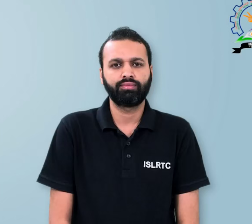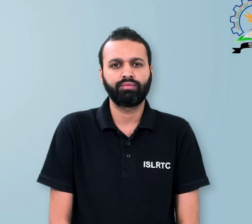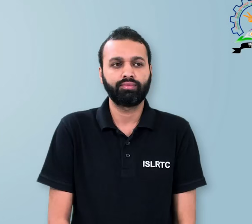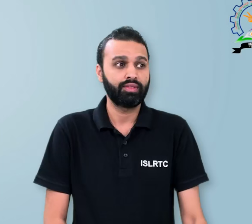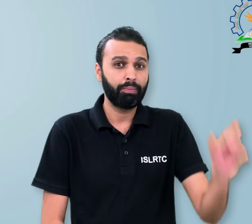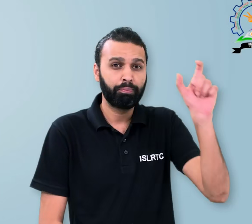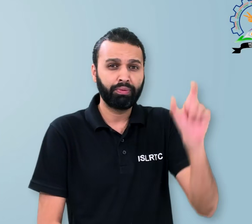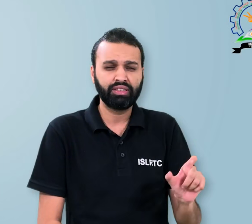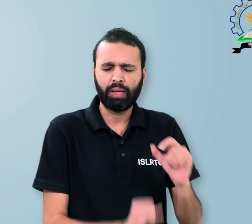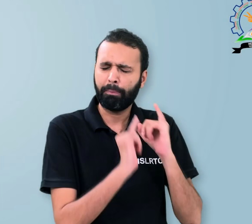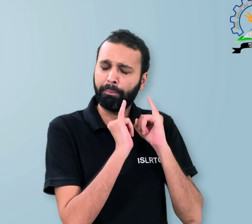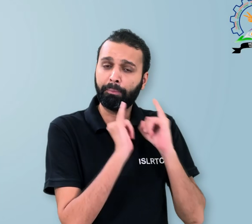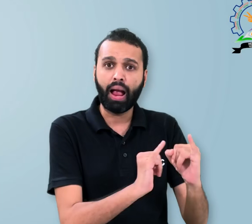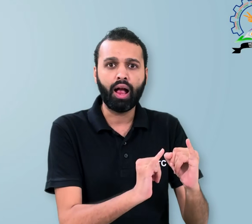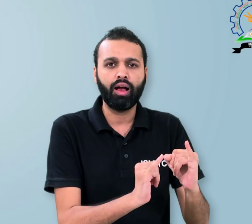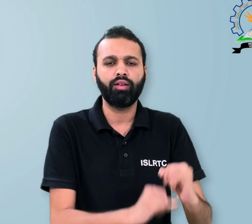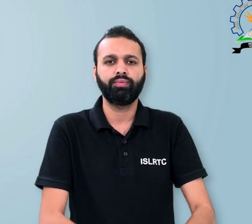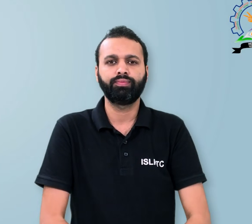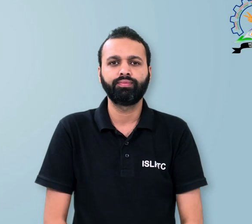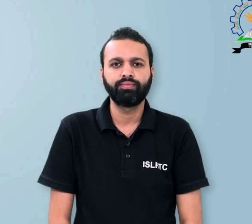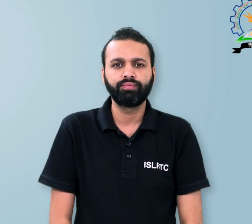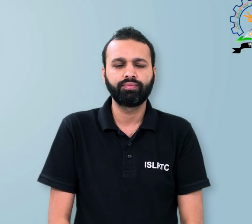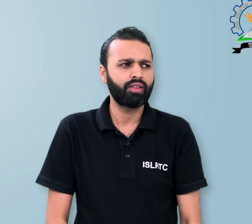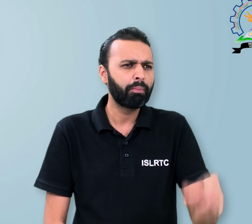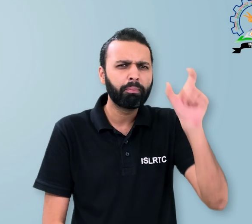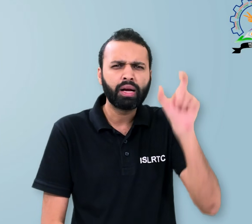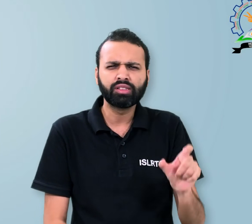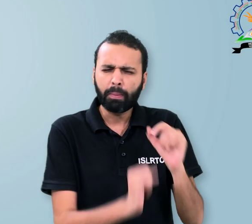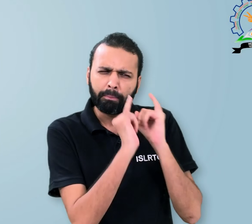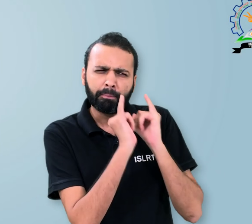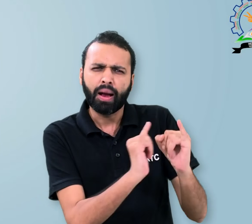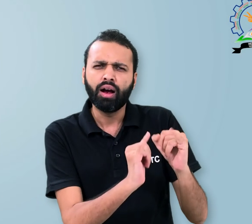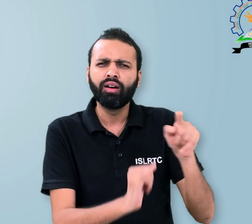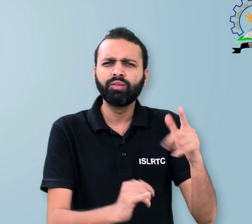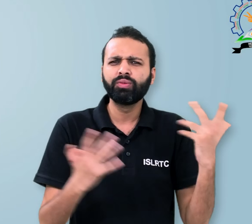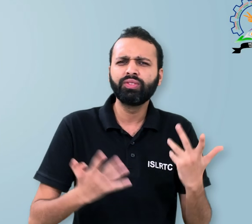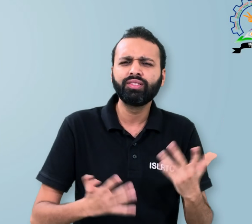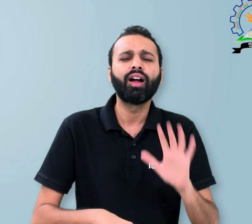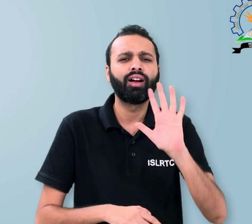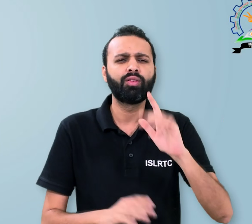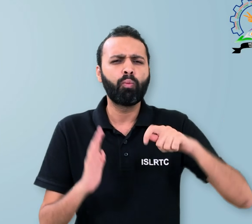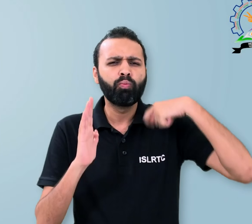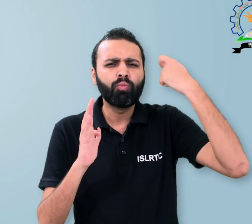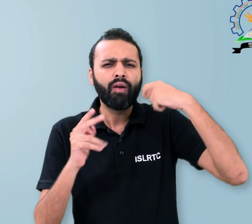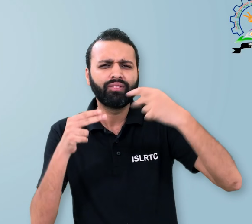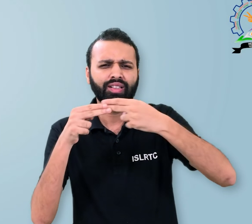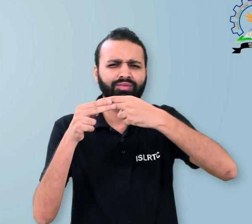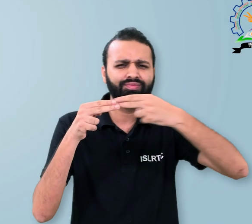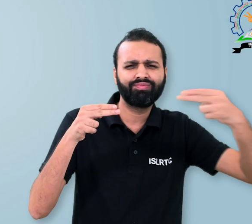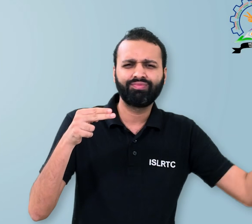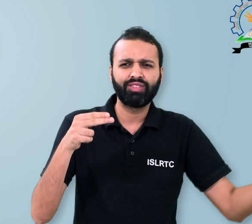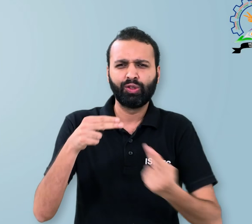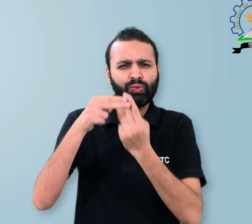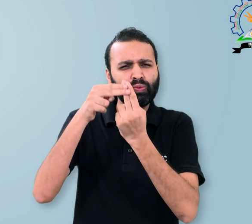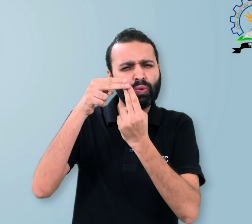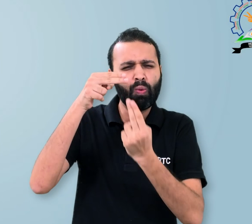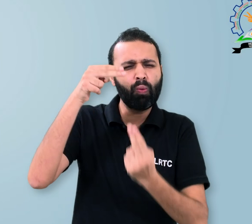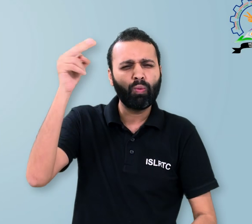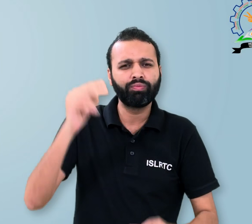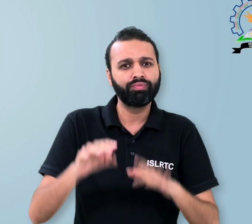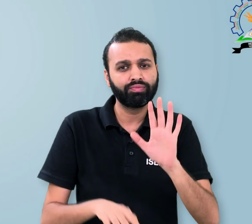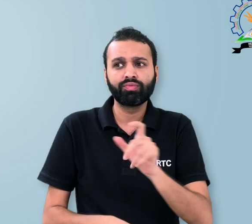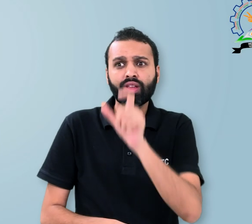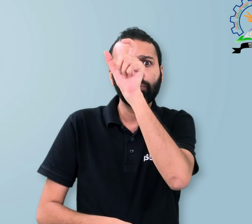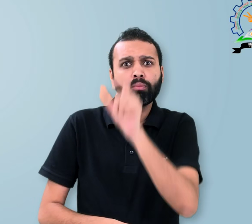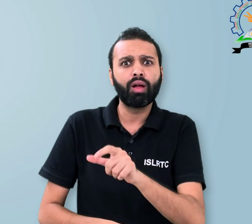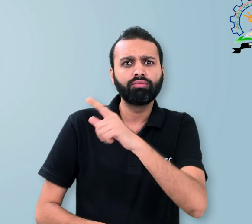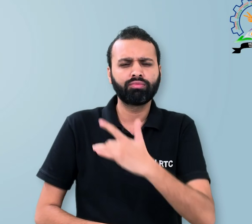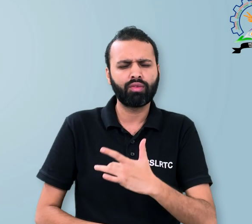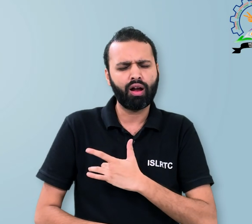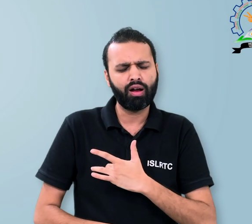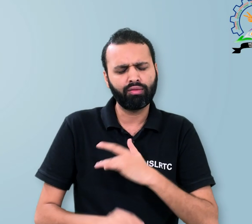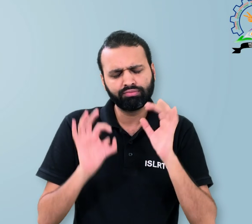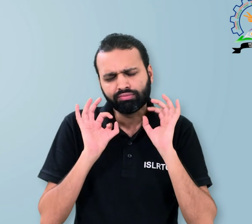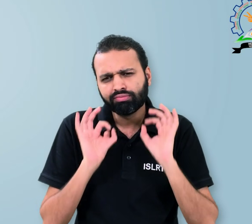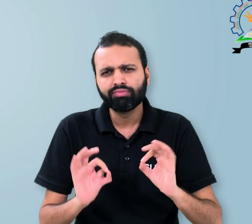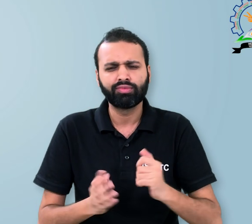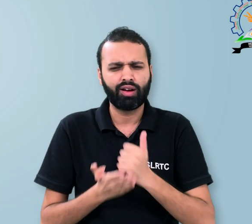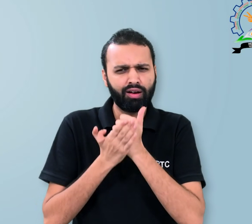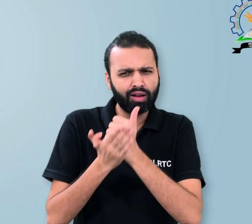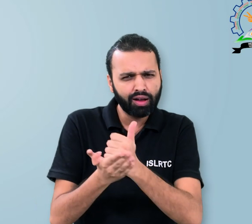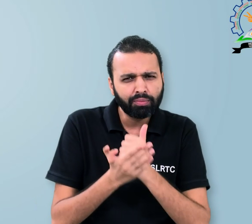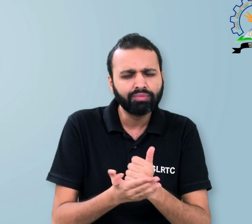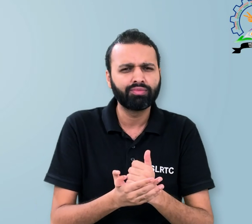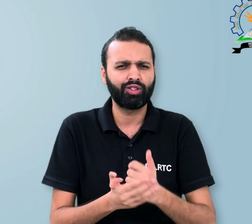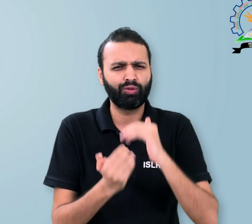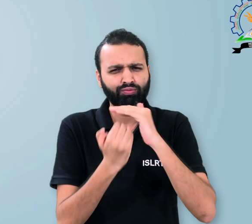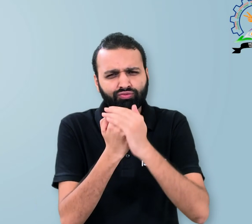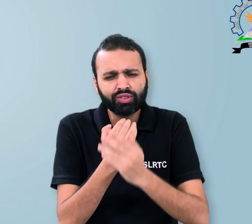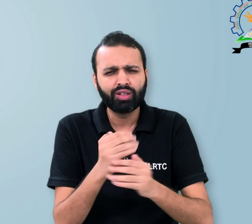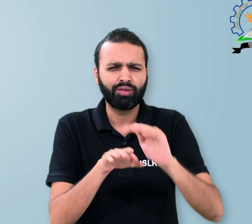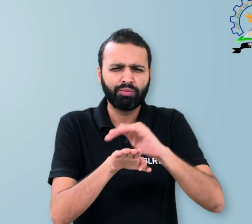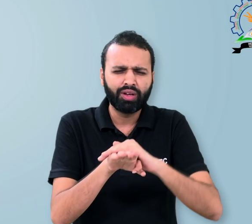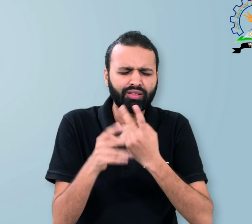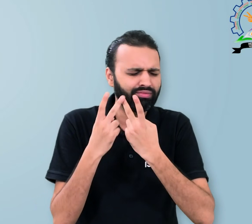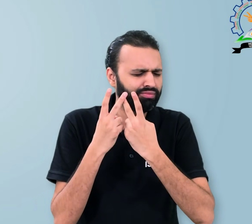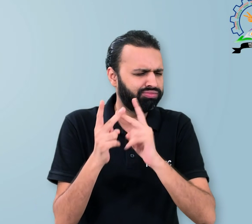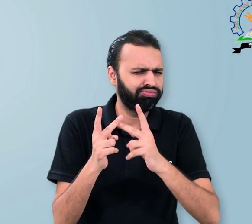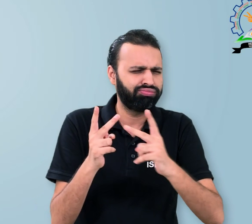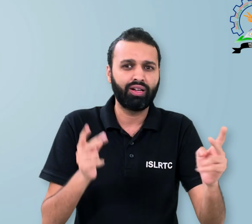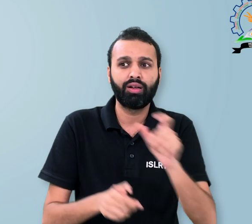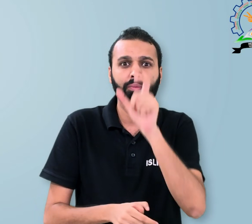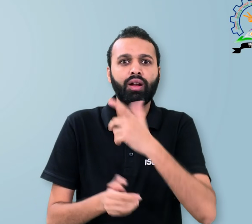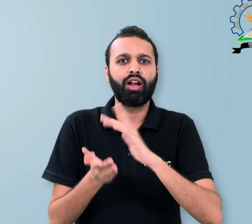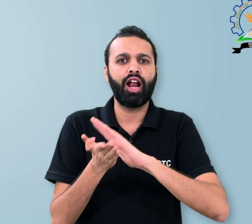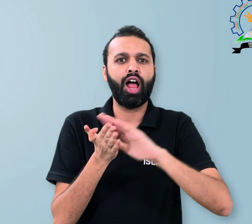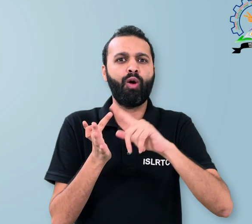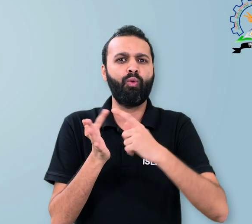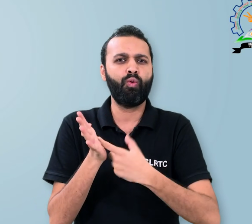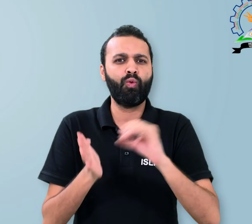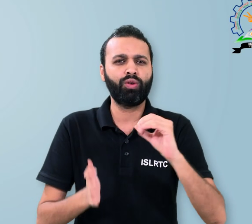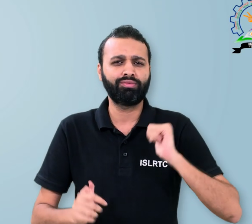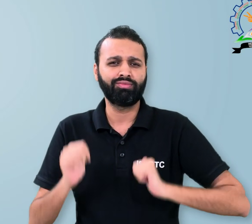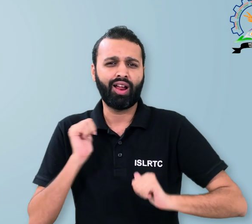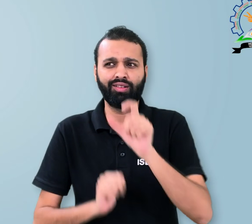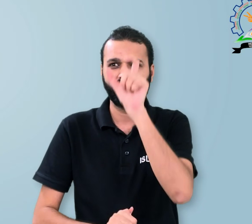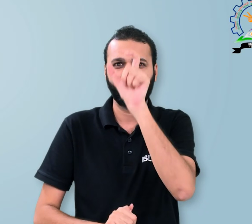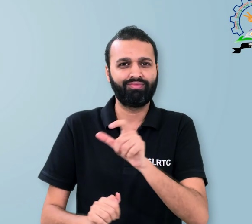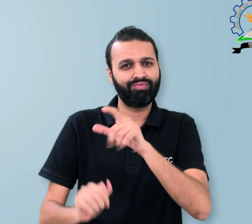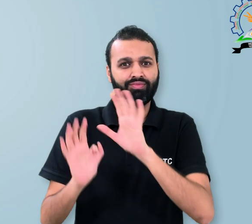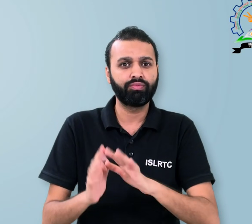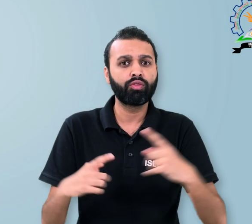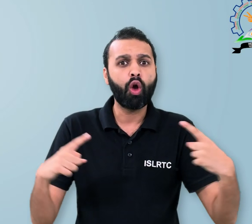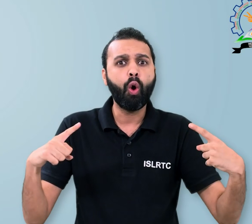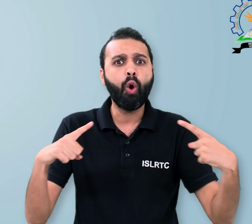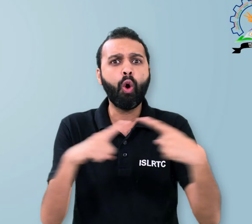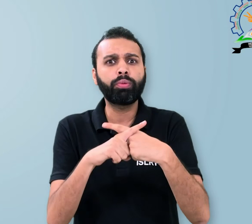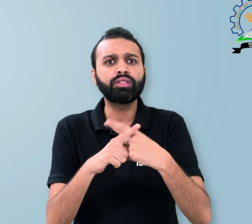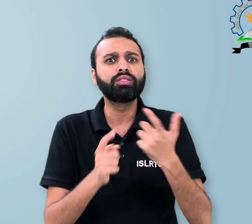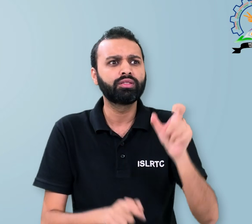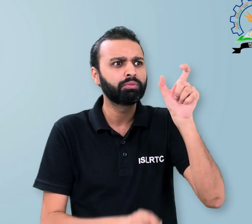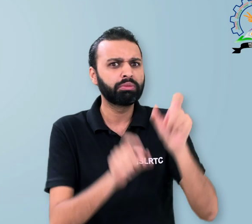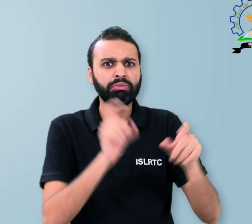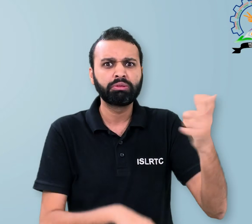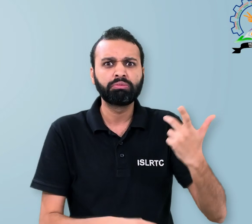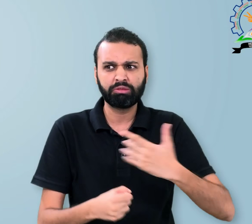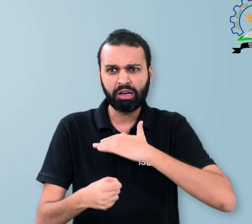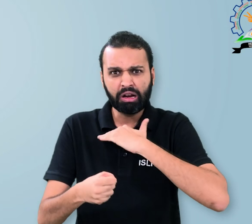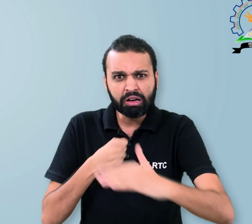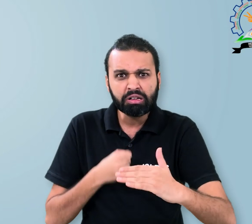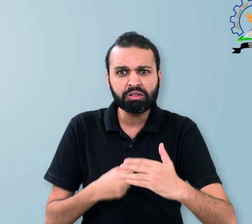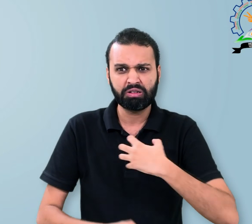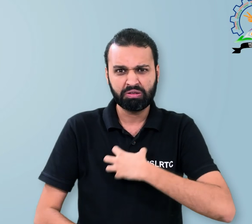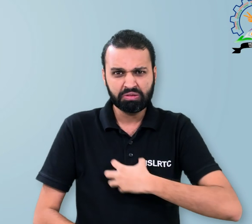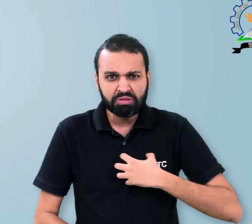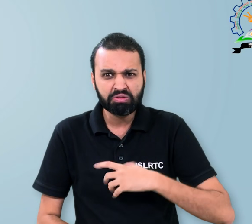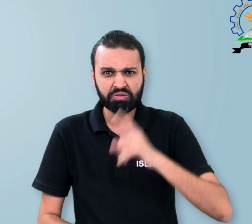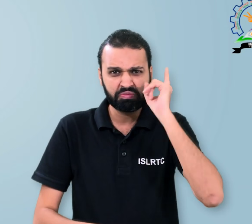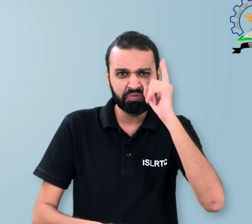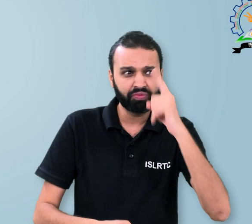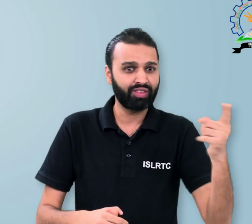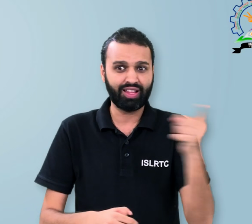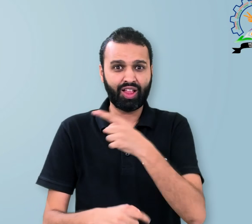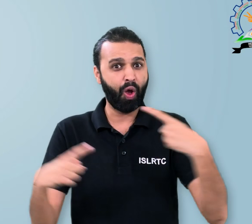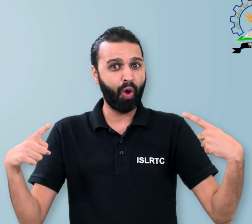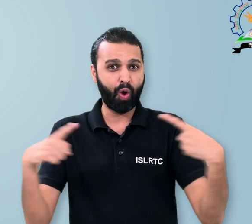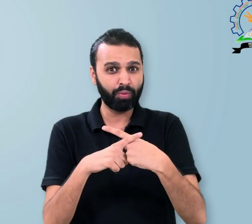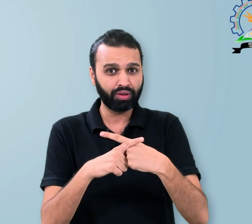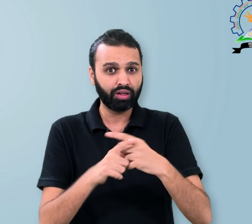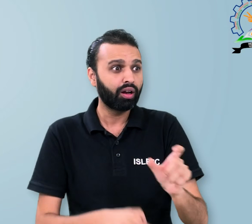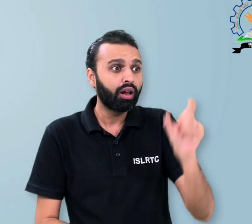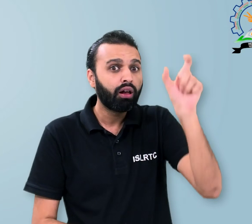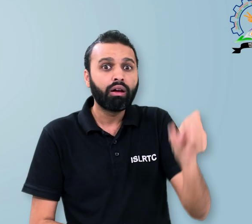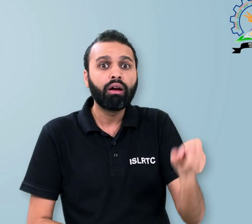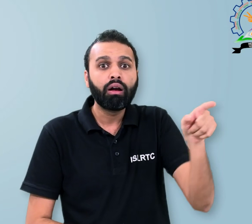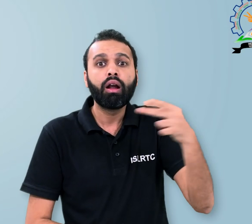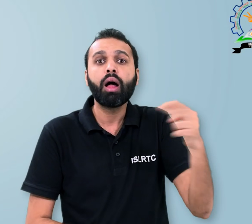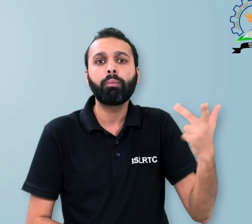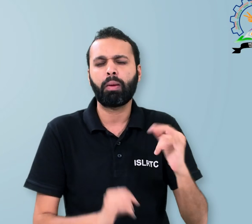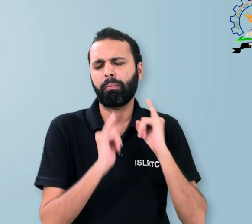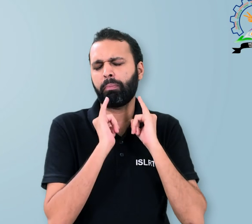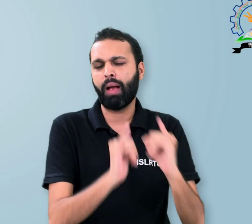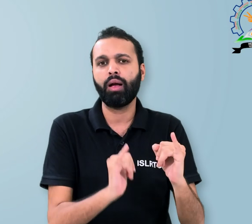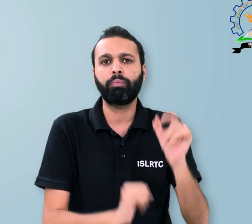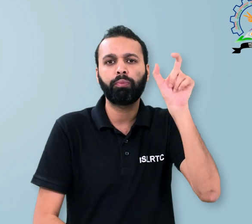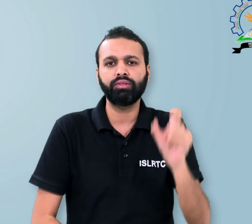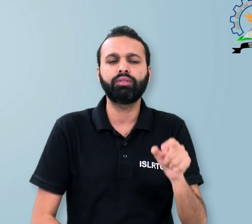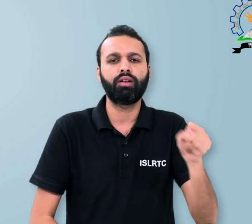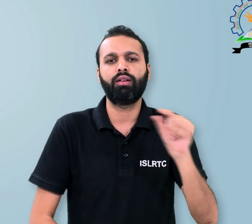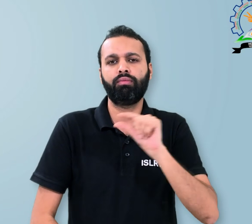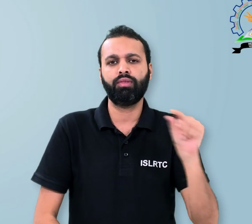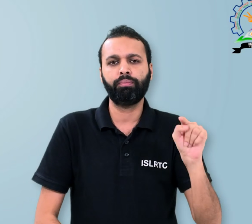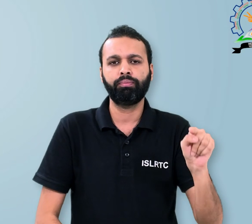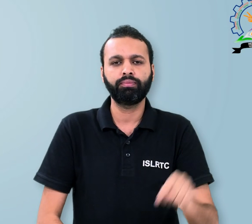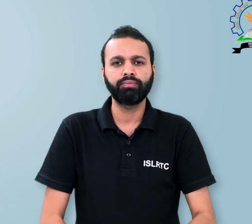Antagonist A character in a narrative who is good, kind is the hero and is called a protagonist. His rival or the one in conflict with him is called the antagonist.